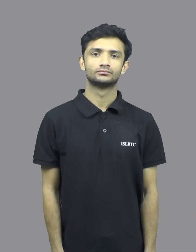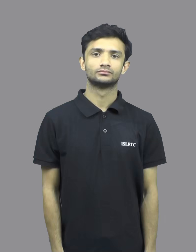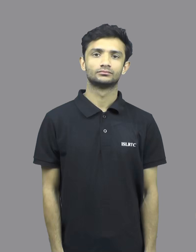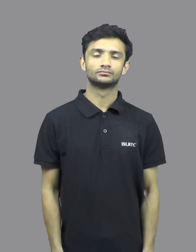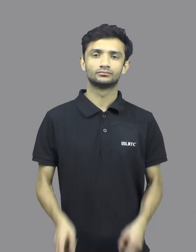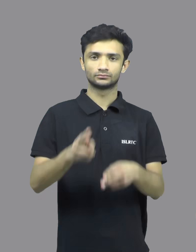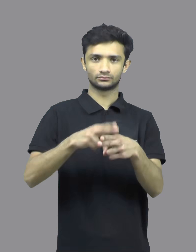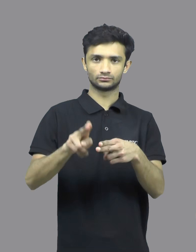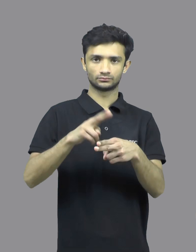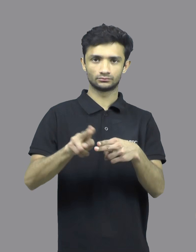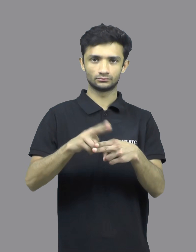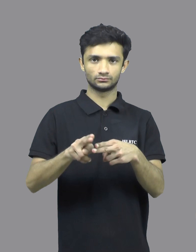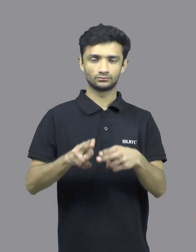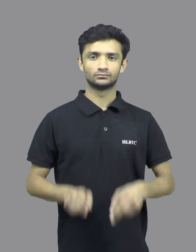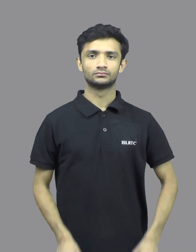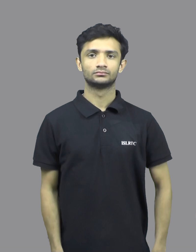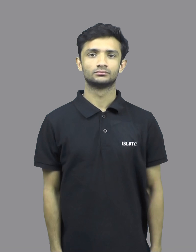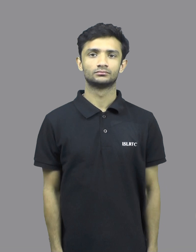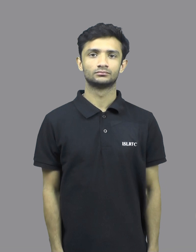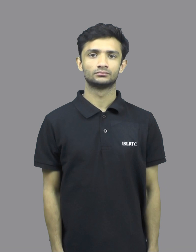Kuwait